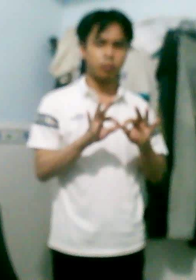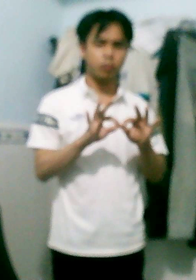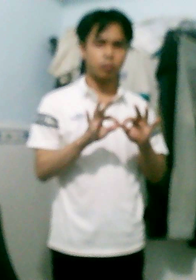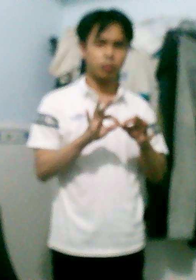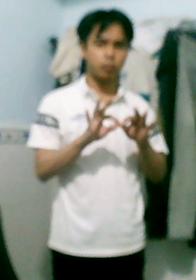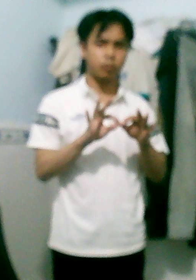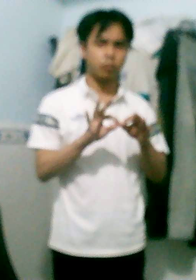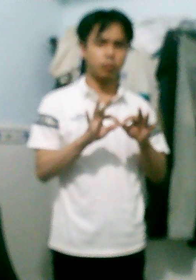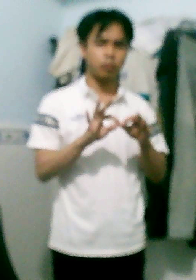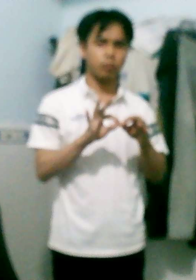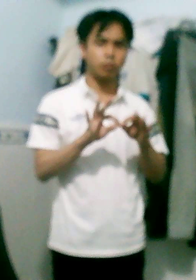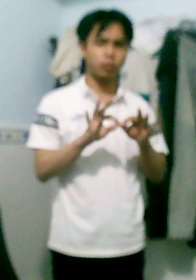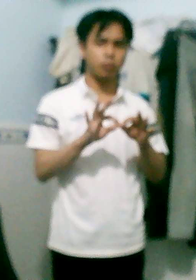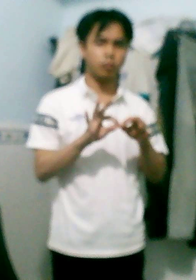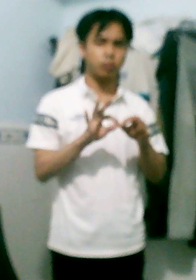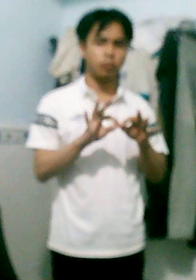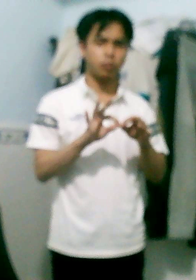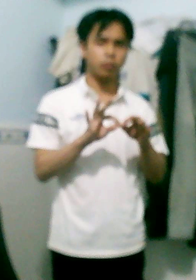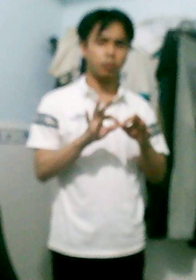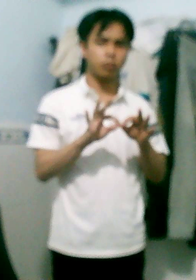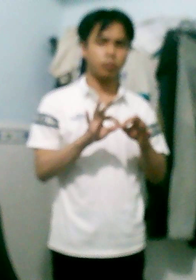phien dich